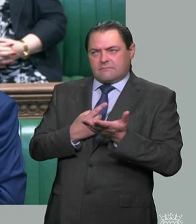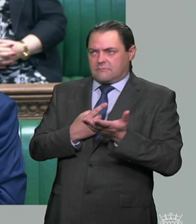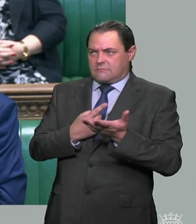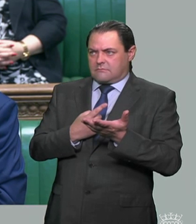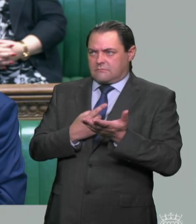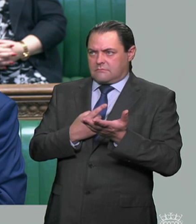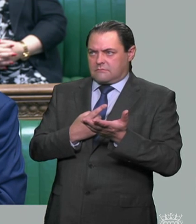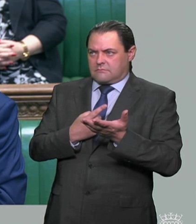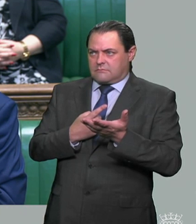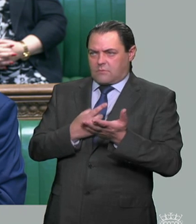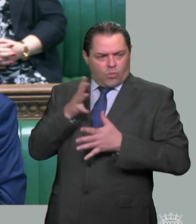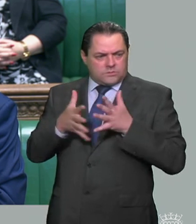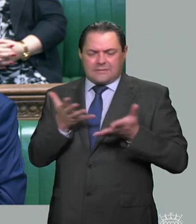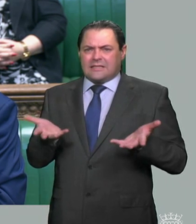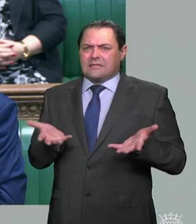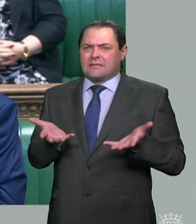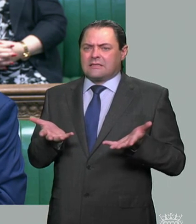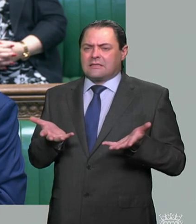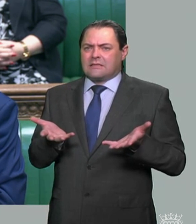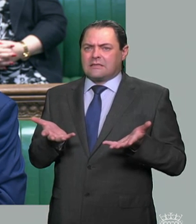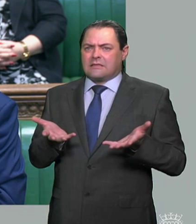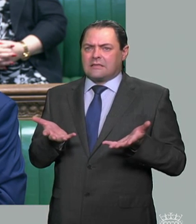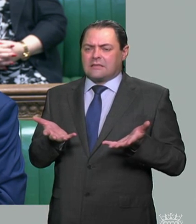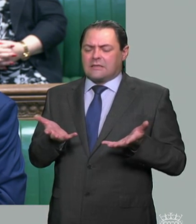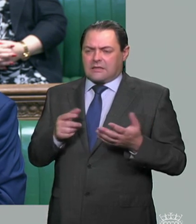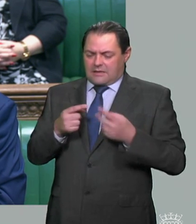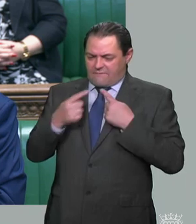What on earth does that mean?